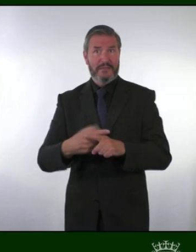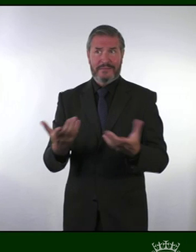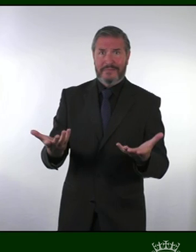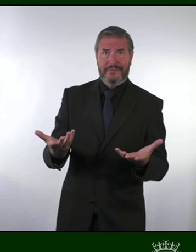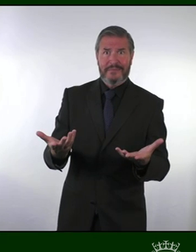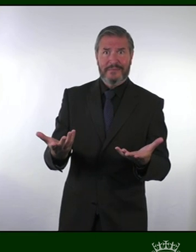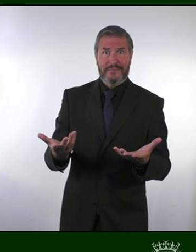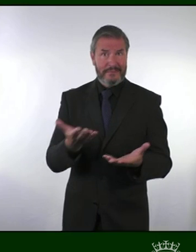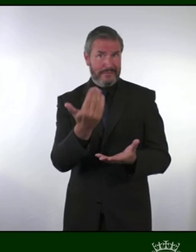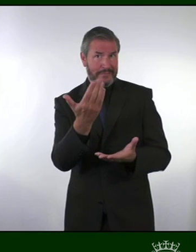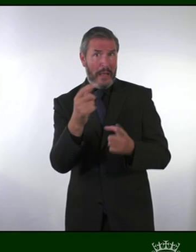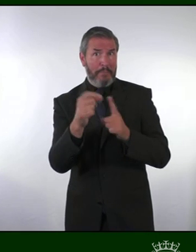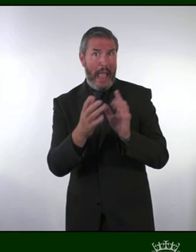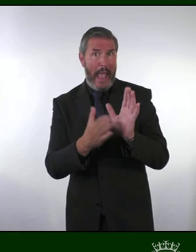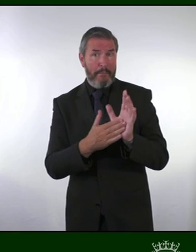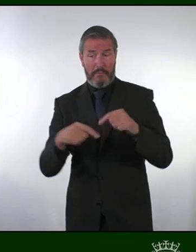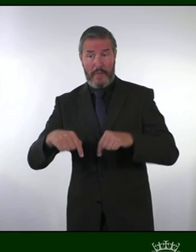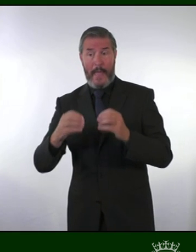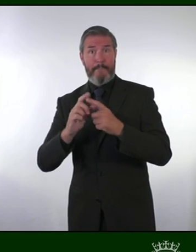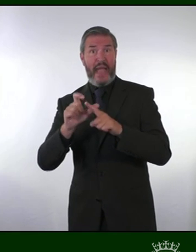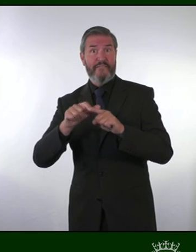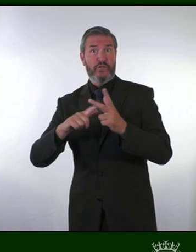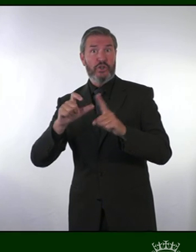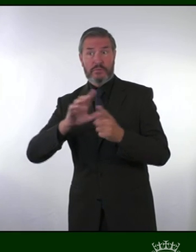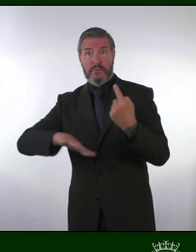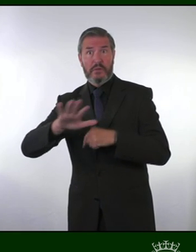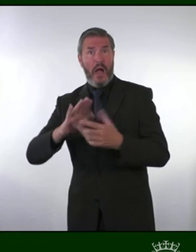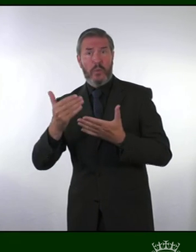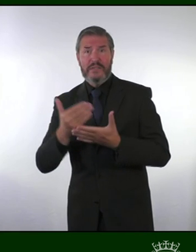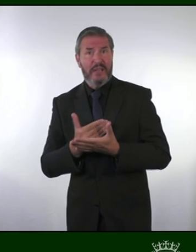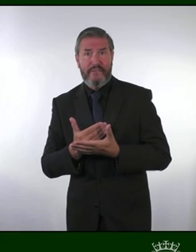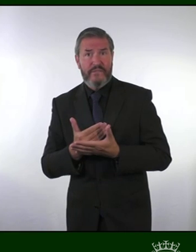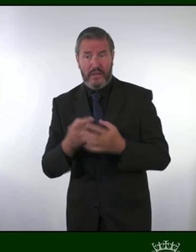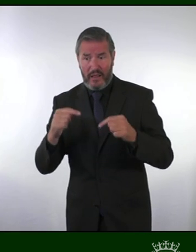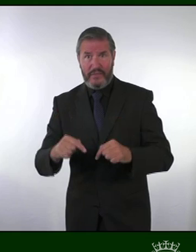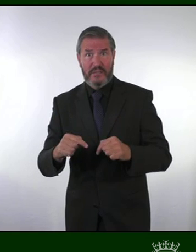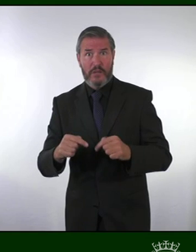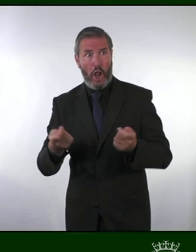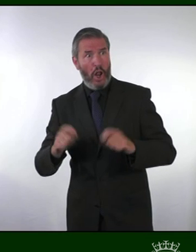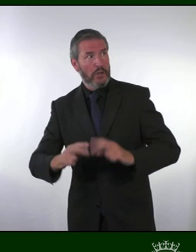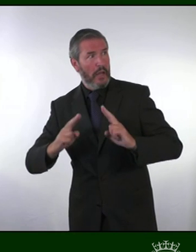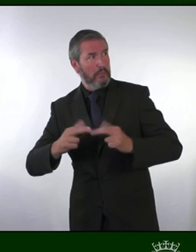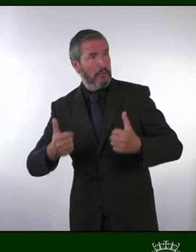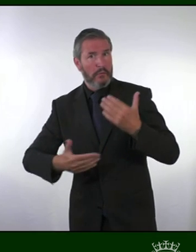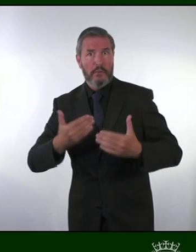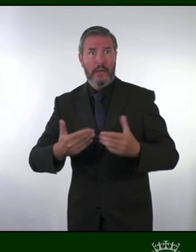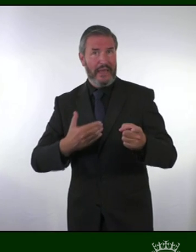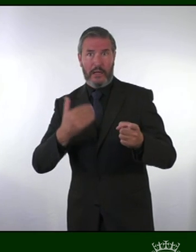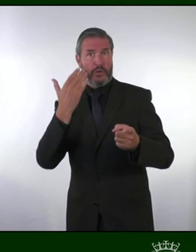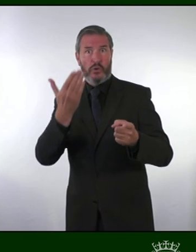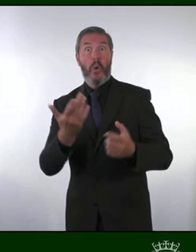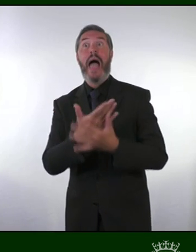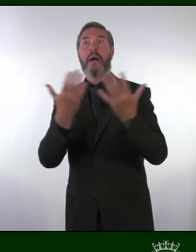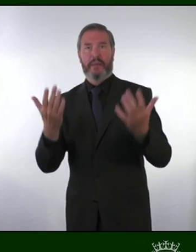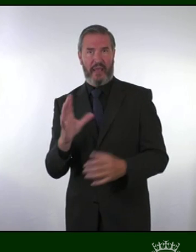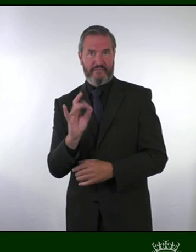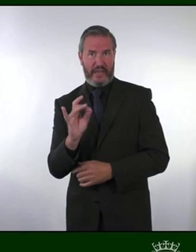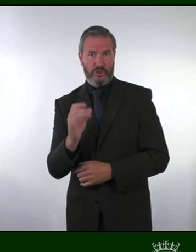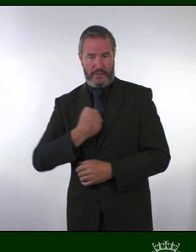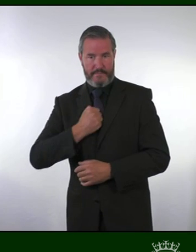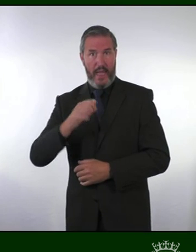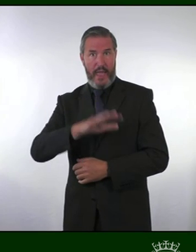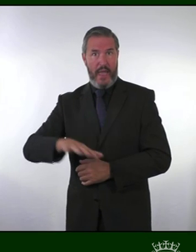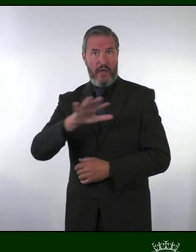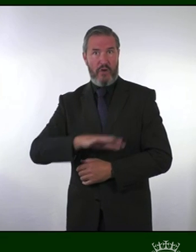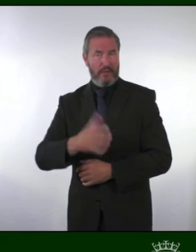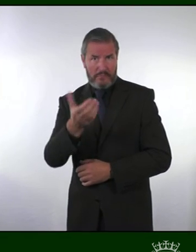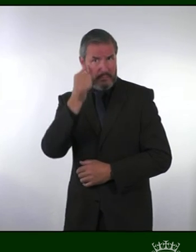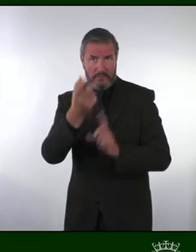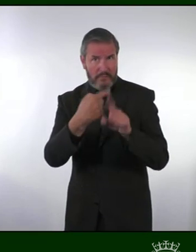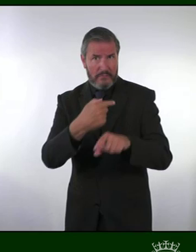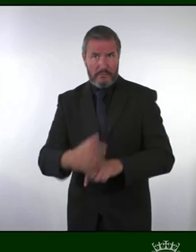How does the Prime Minister know that the people of Bedford and Kempston are safe to embrace his new lockdown-easing measures when he does not know how many people are infected with coronavirus?